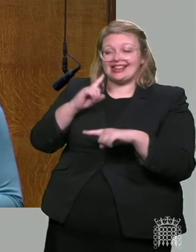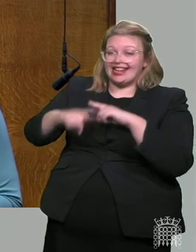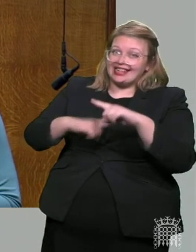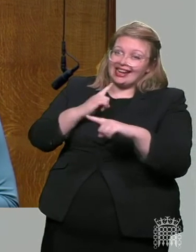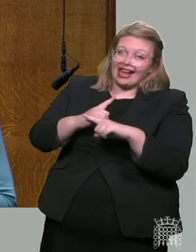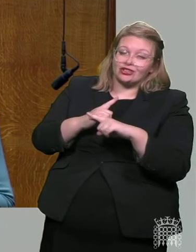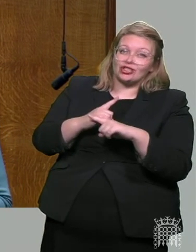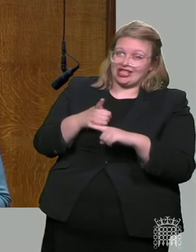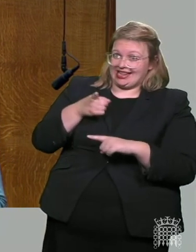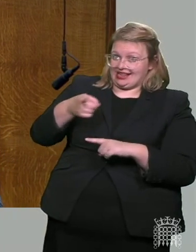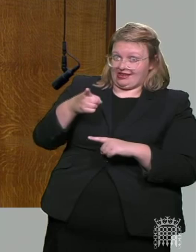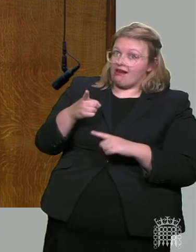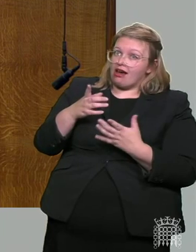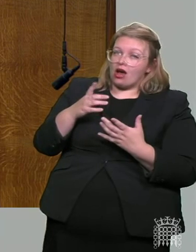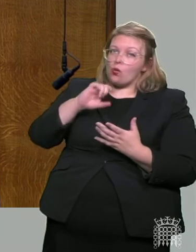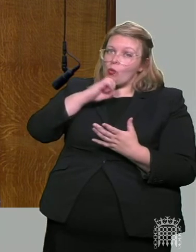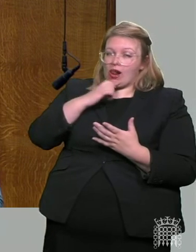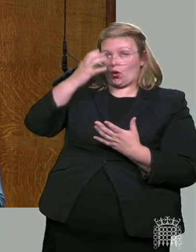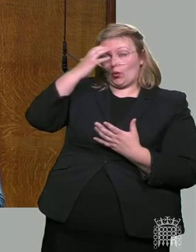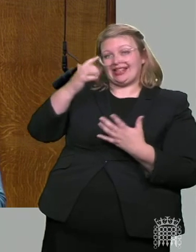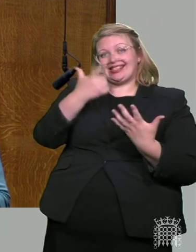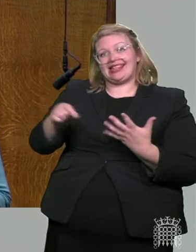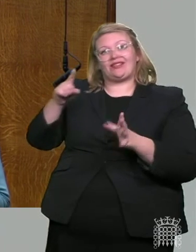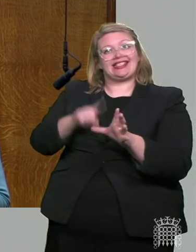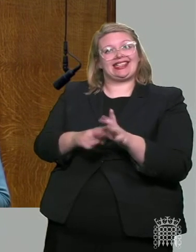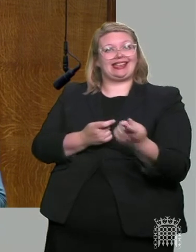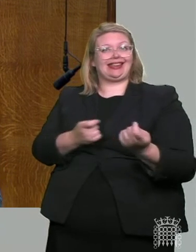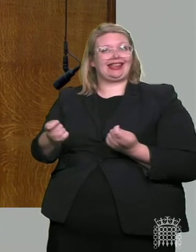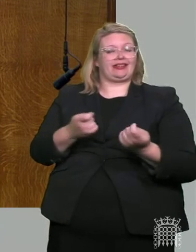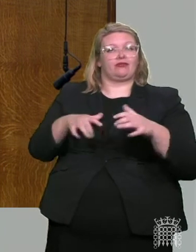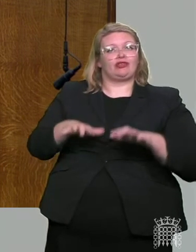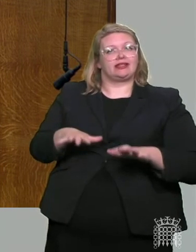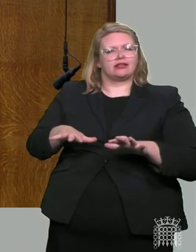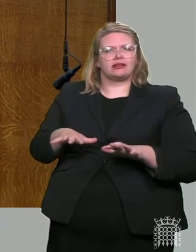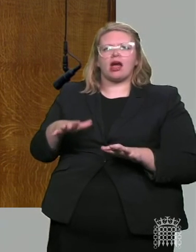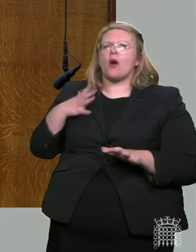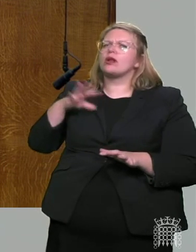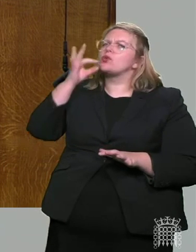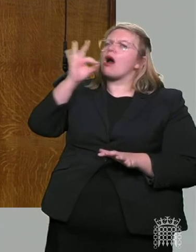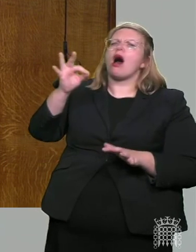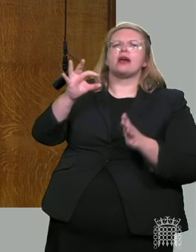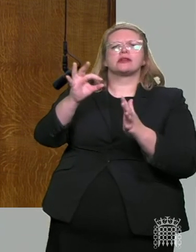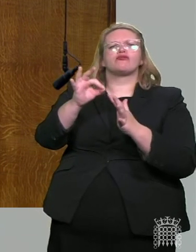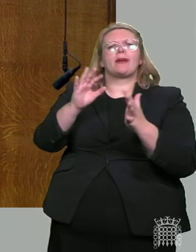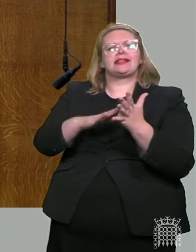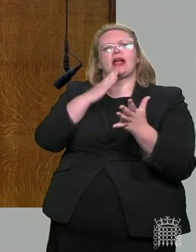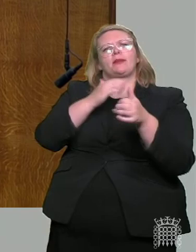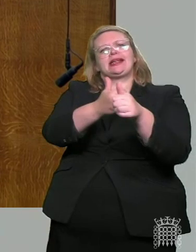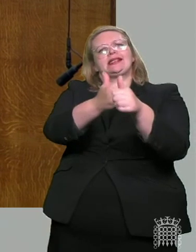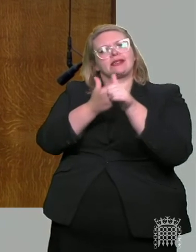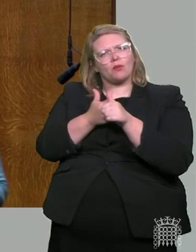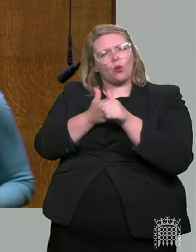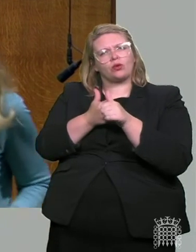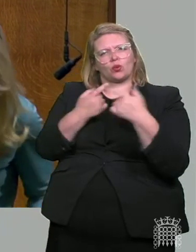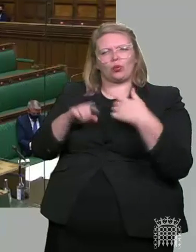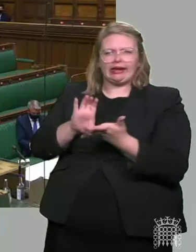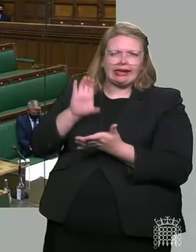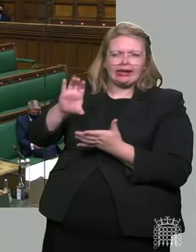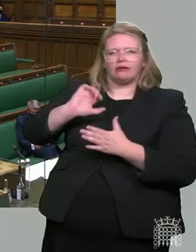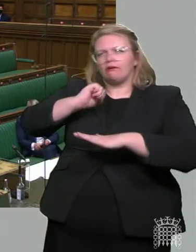Will the Prime Minister join me in supporting the gift being proposed by Parliament to mark Her Majesty’s platinum jubilee?